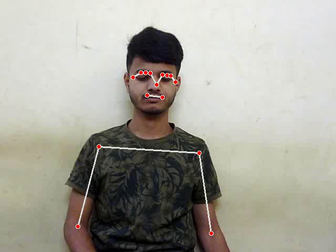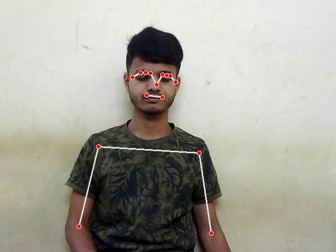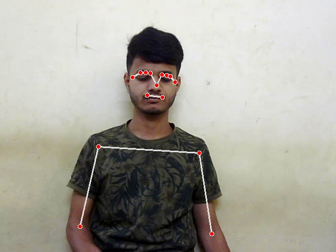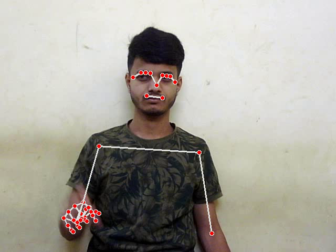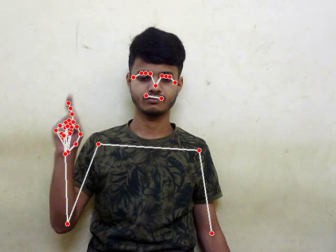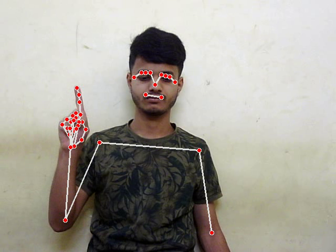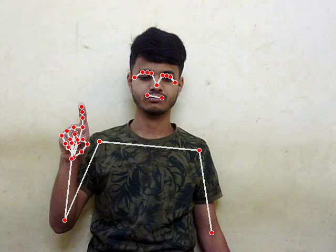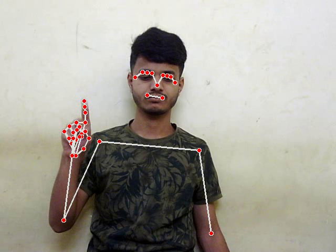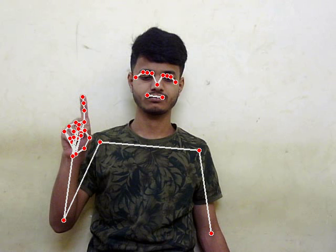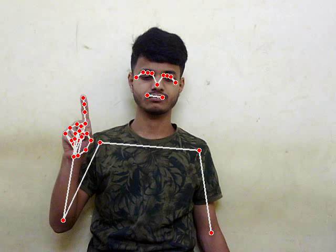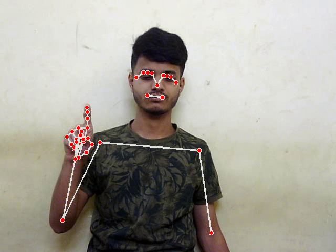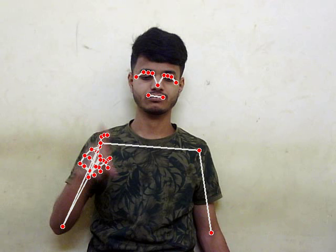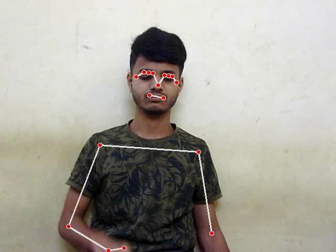need